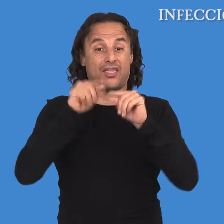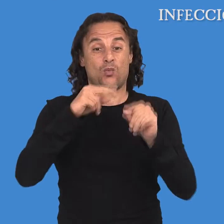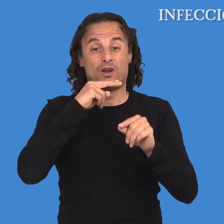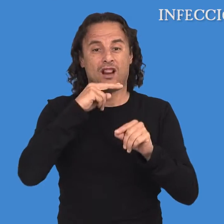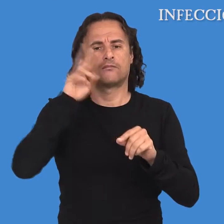pis